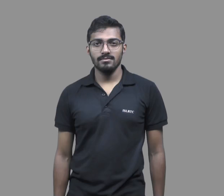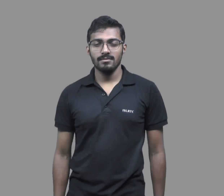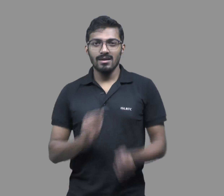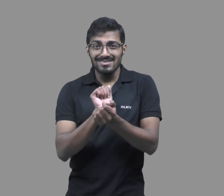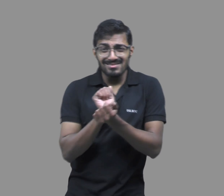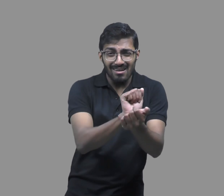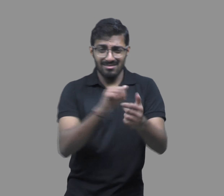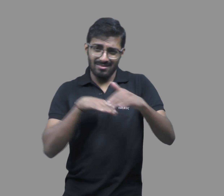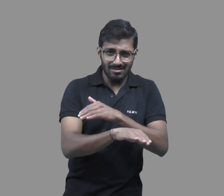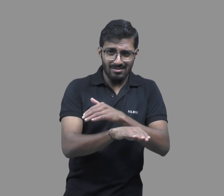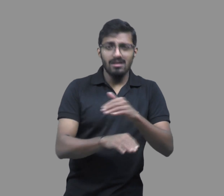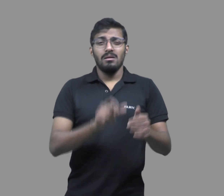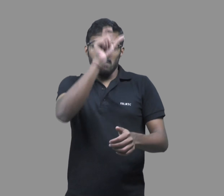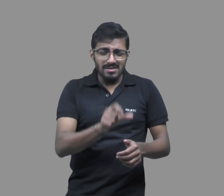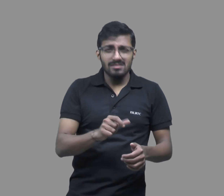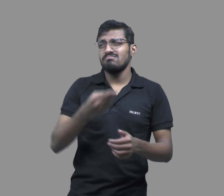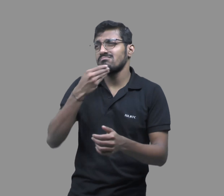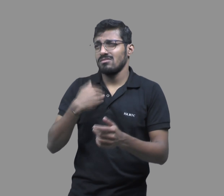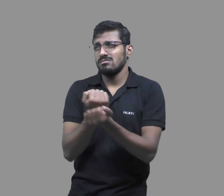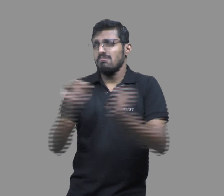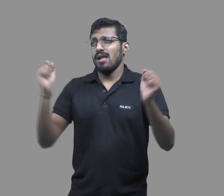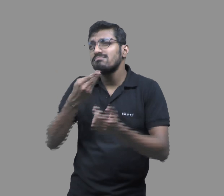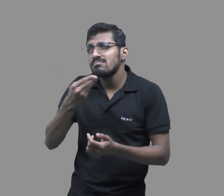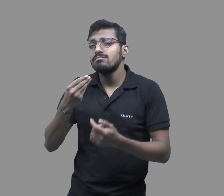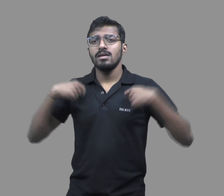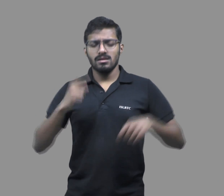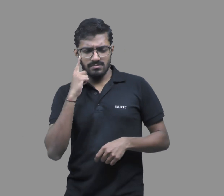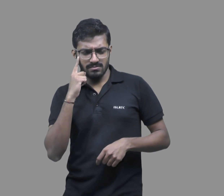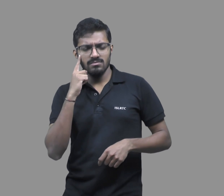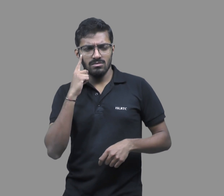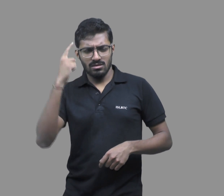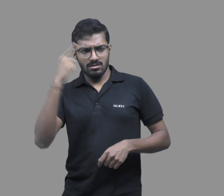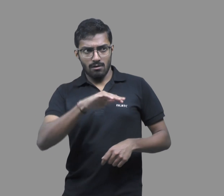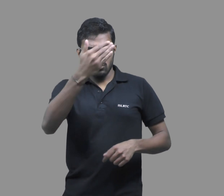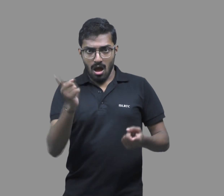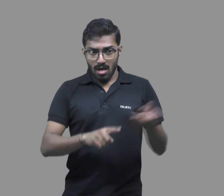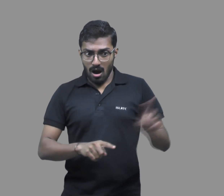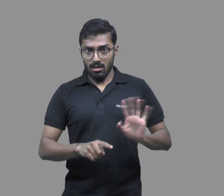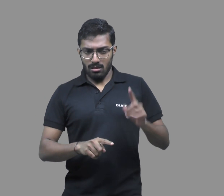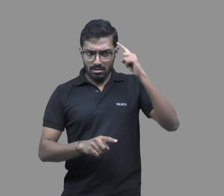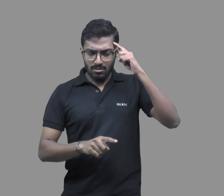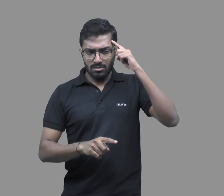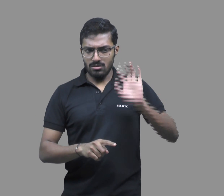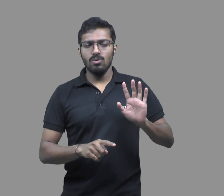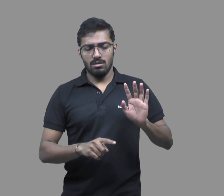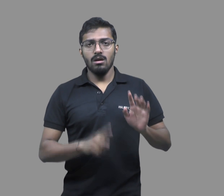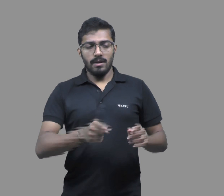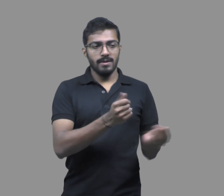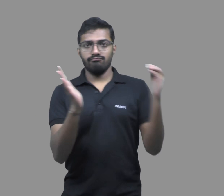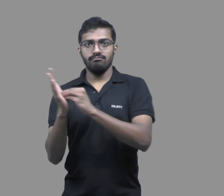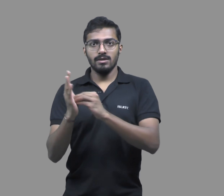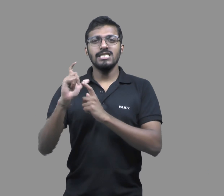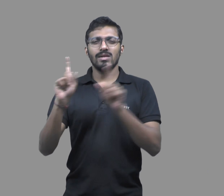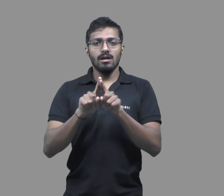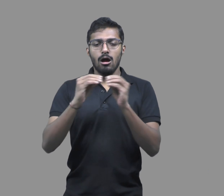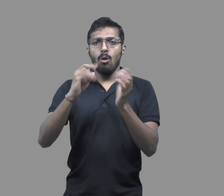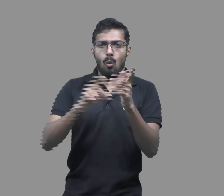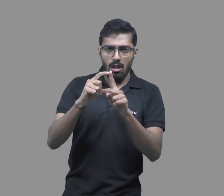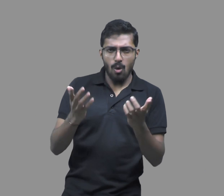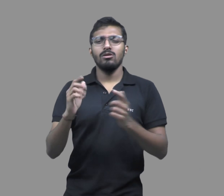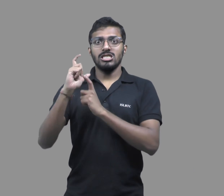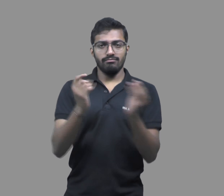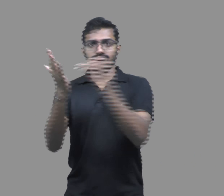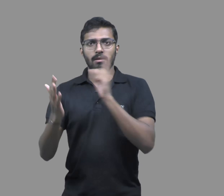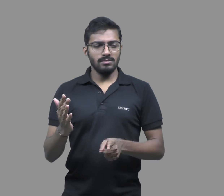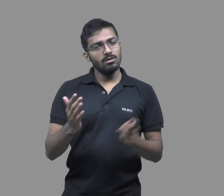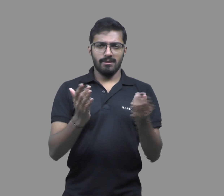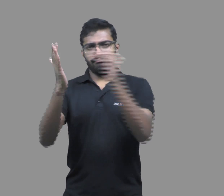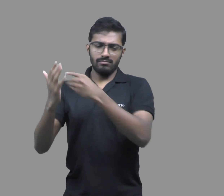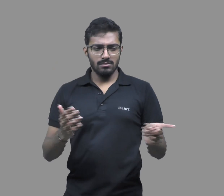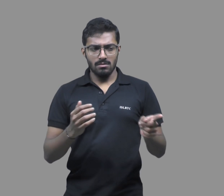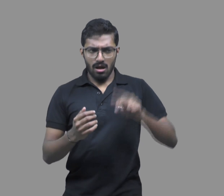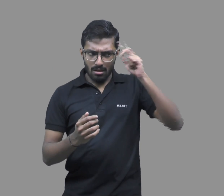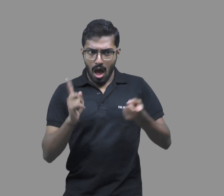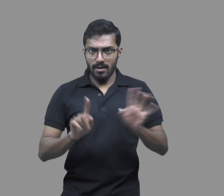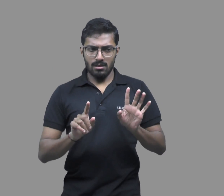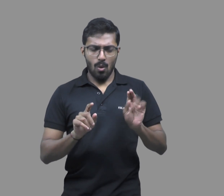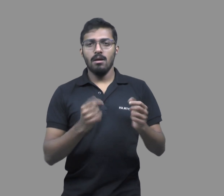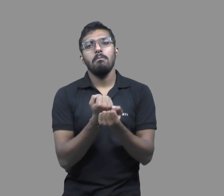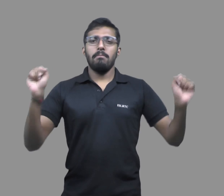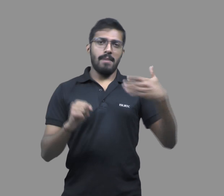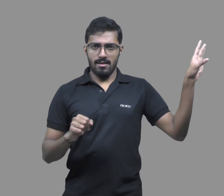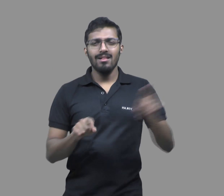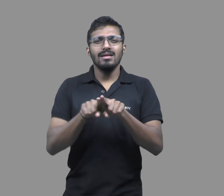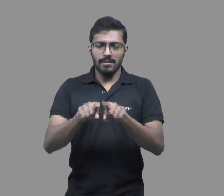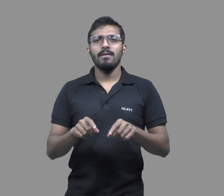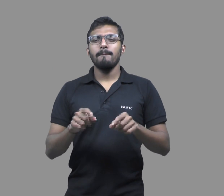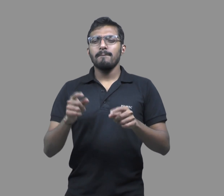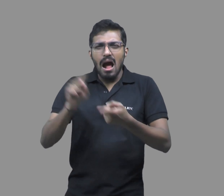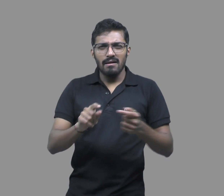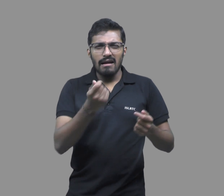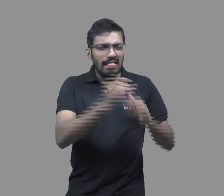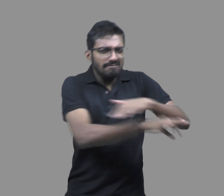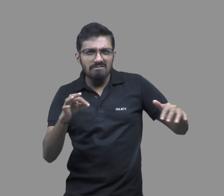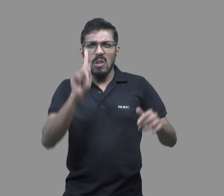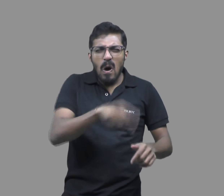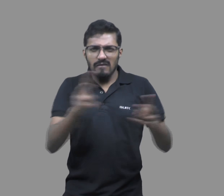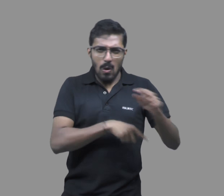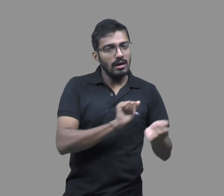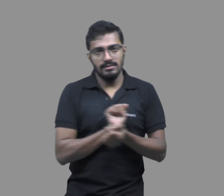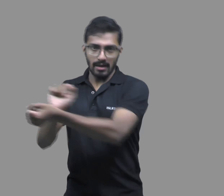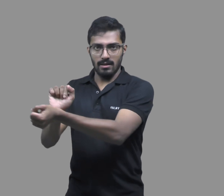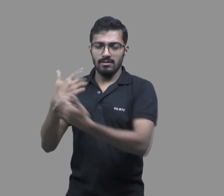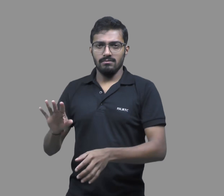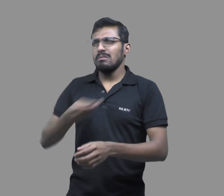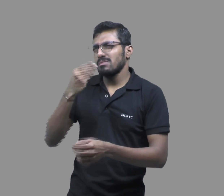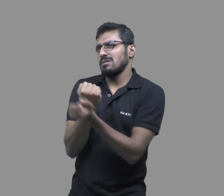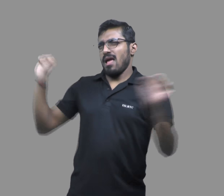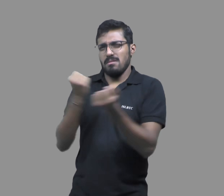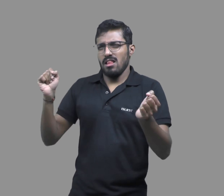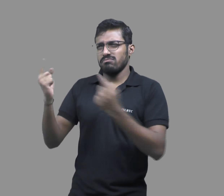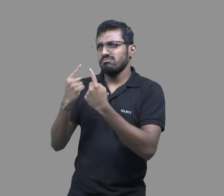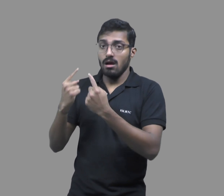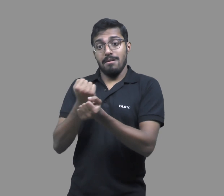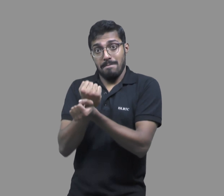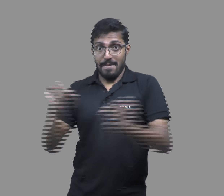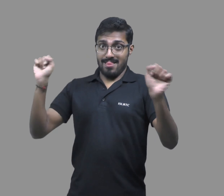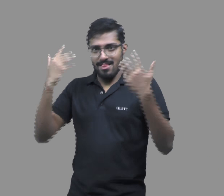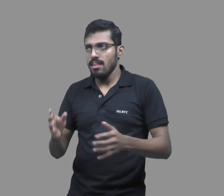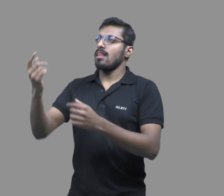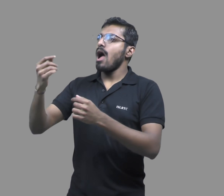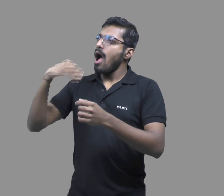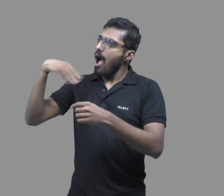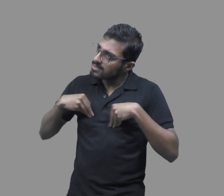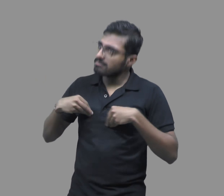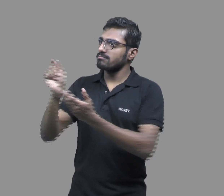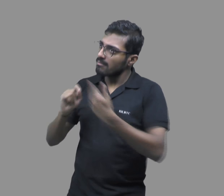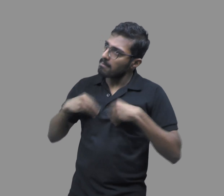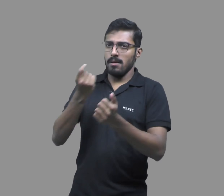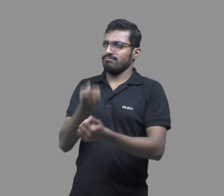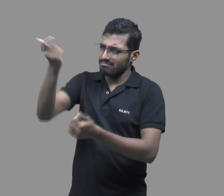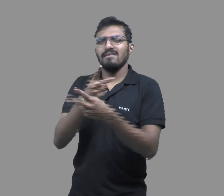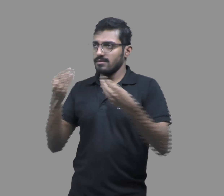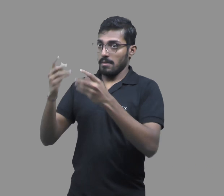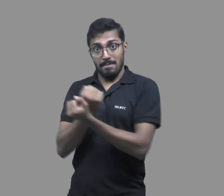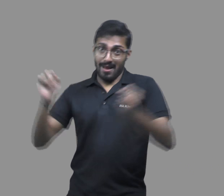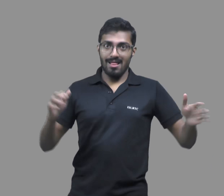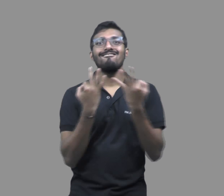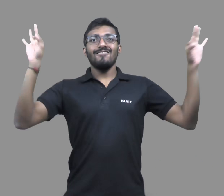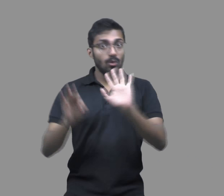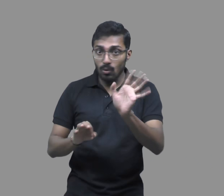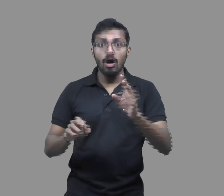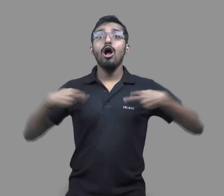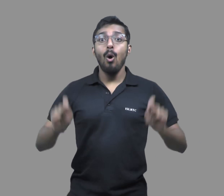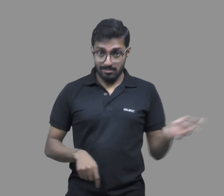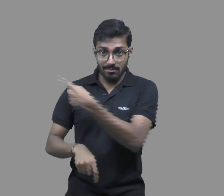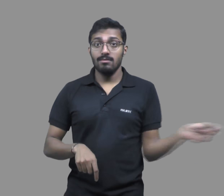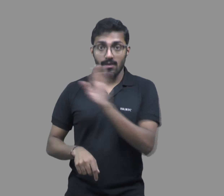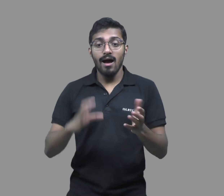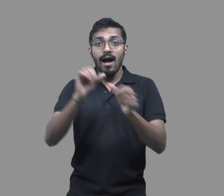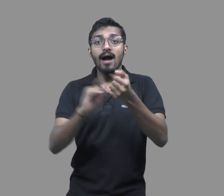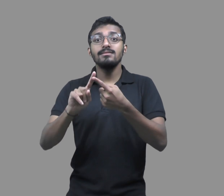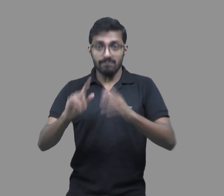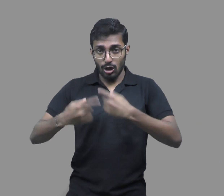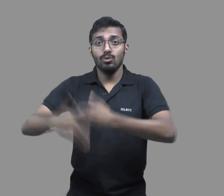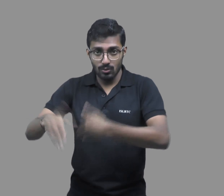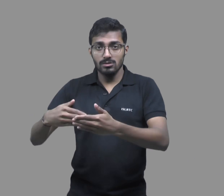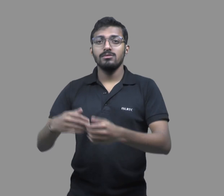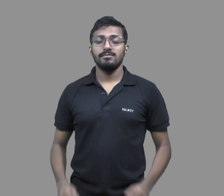Bail